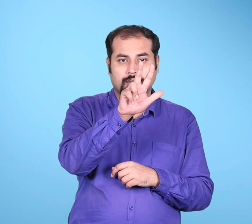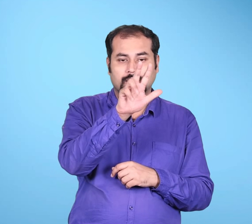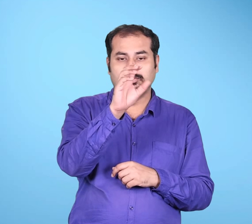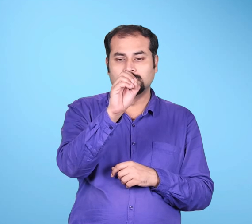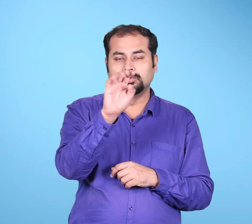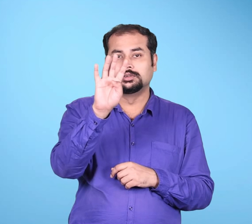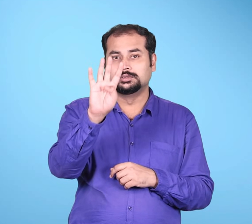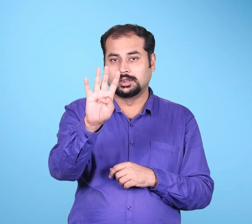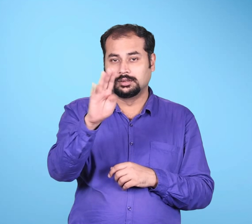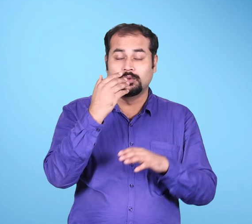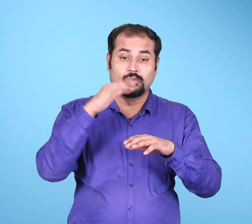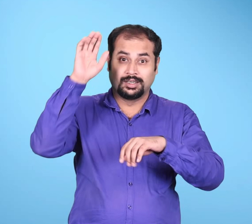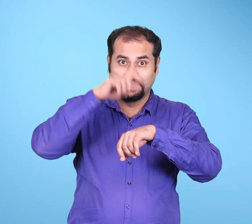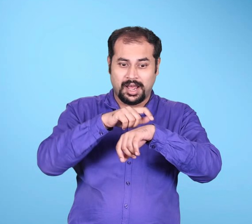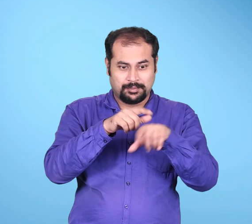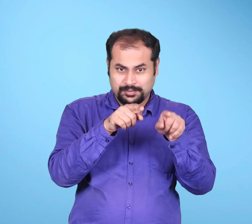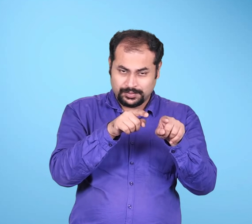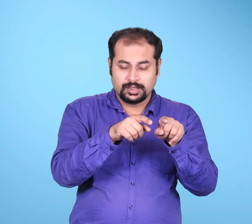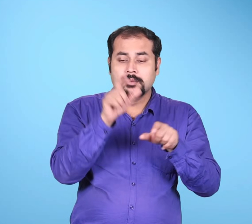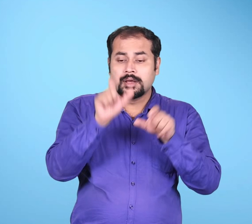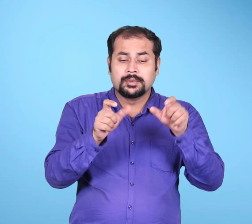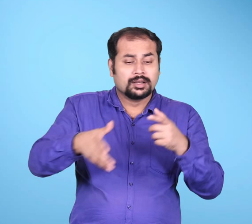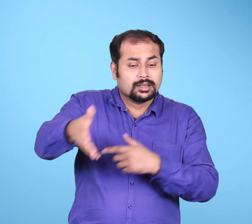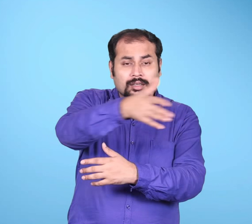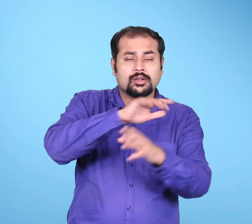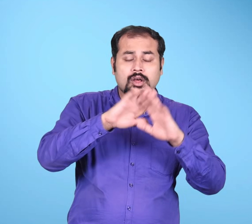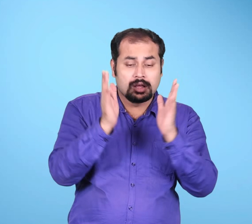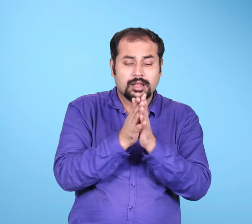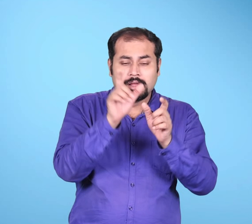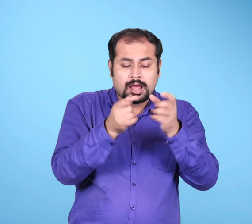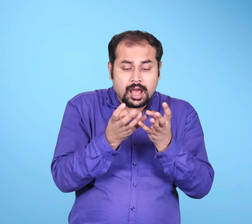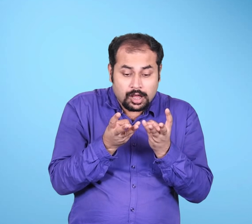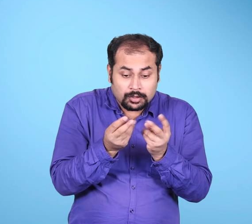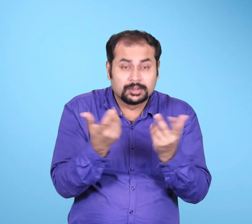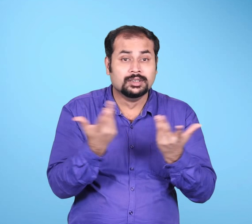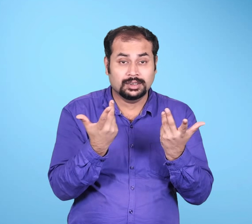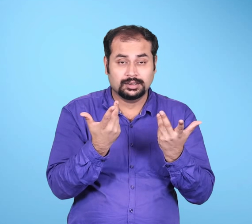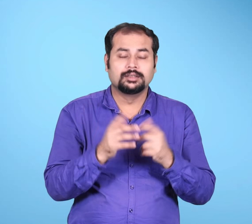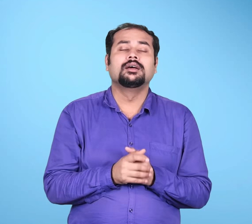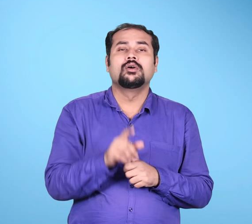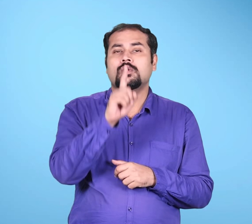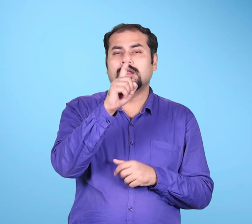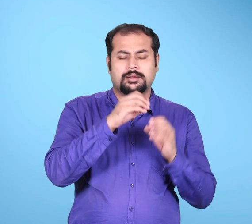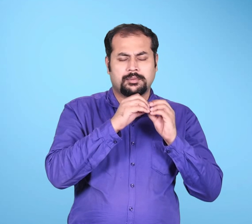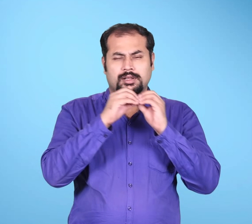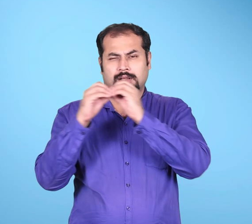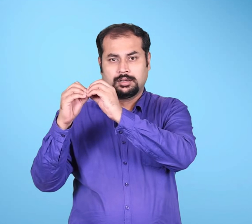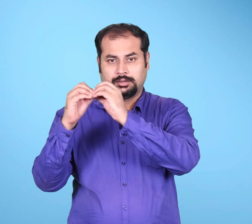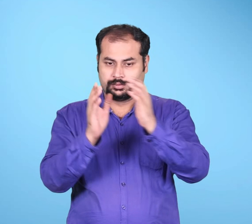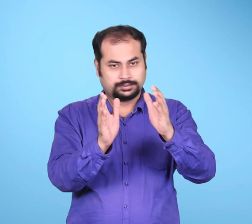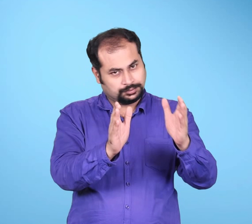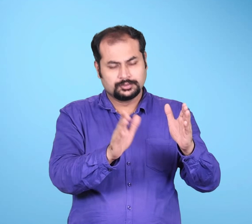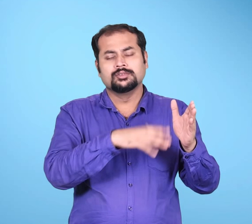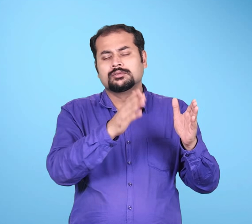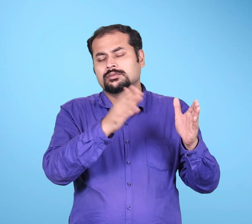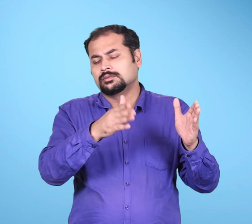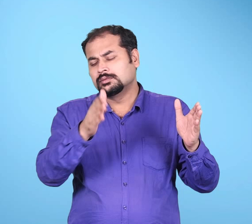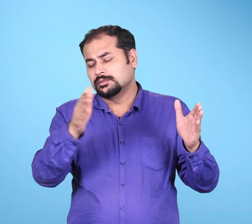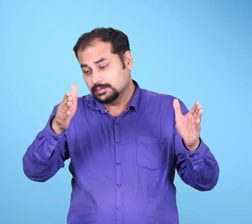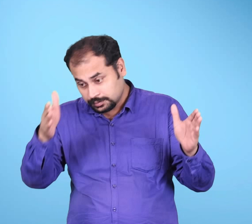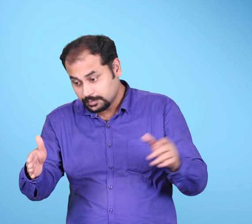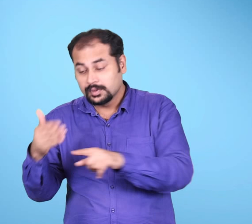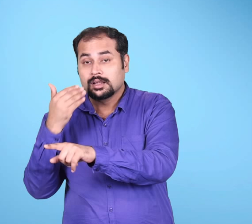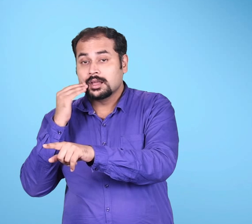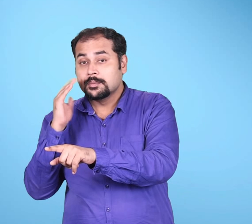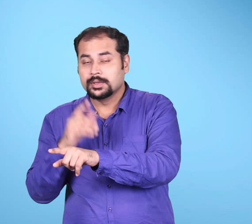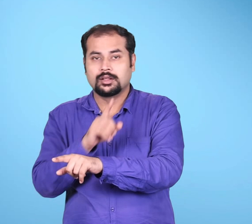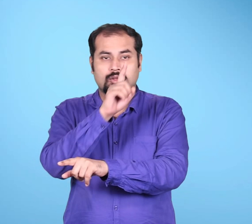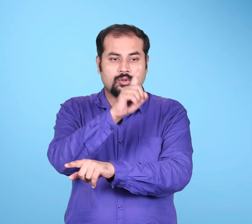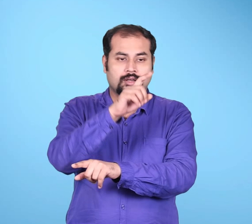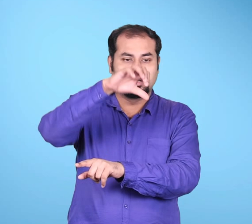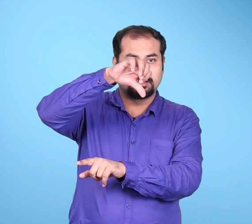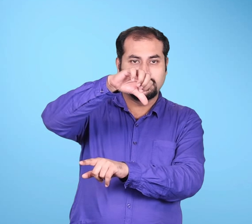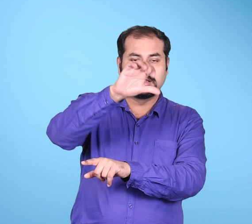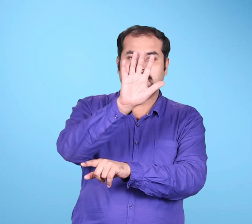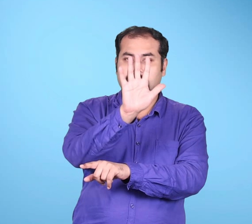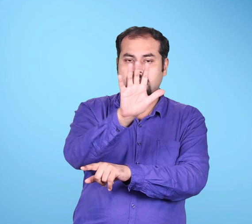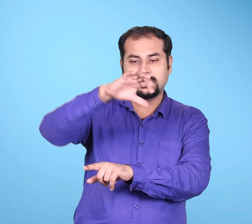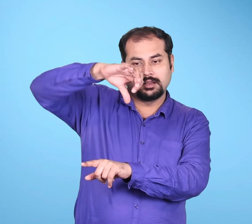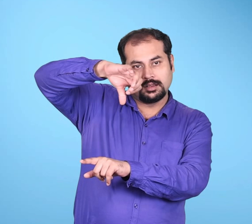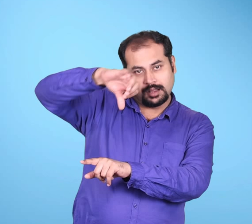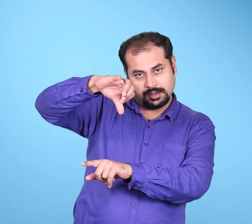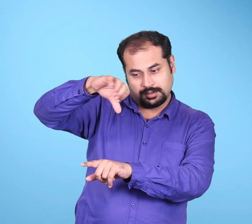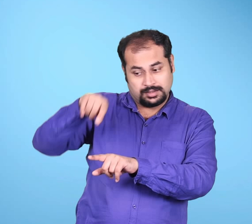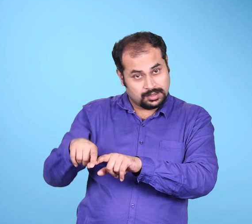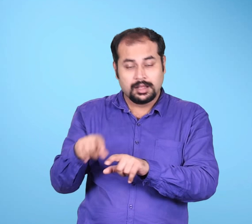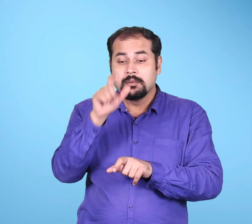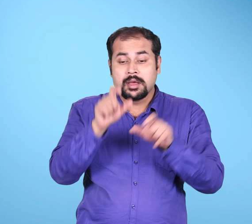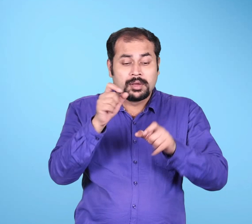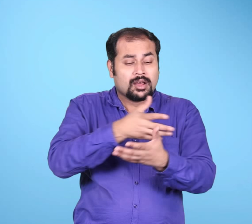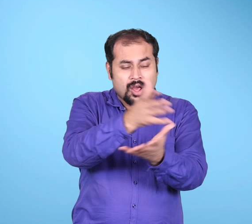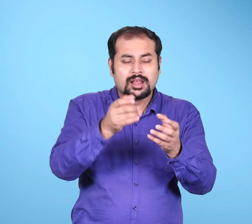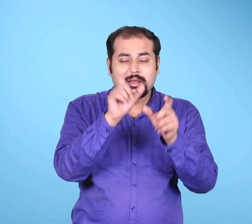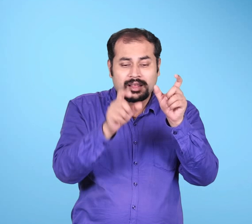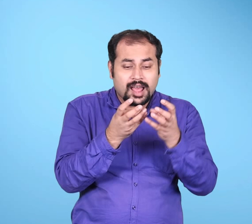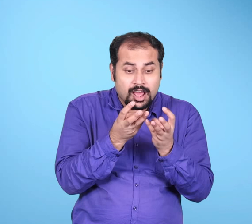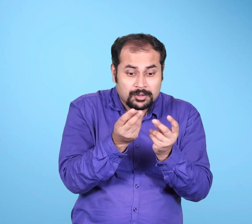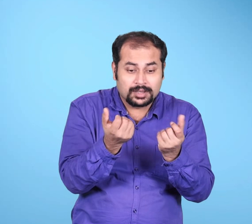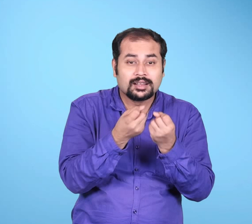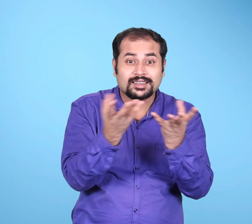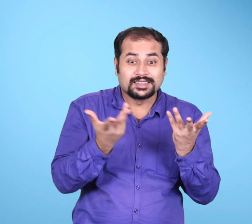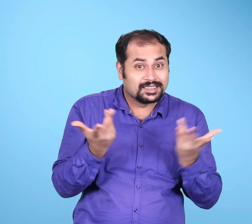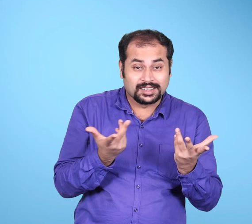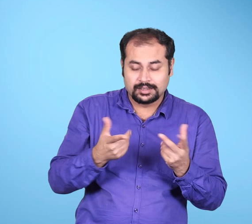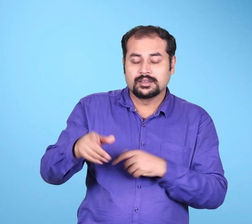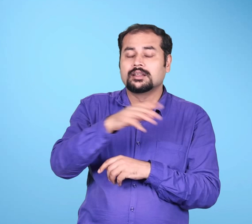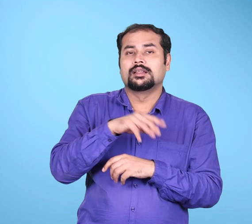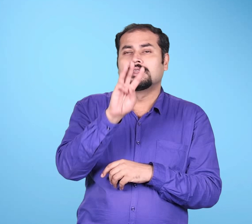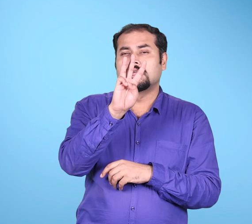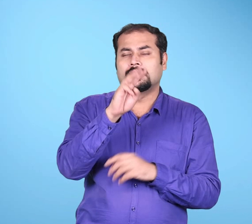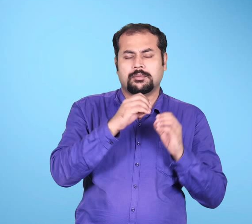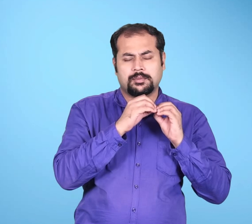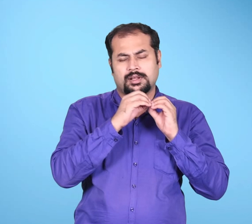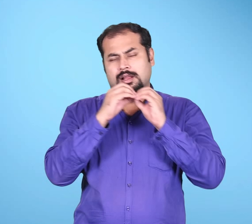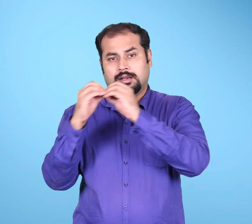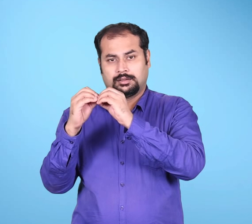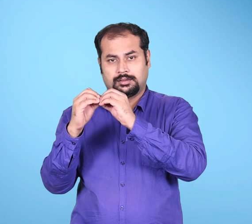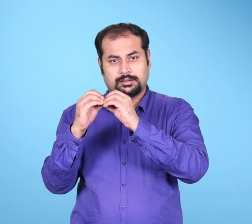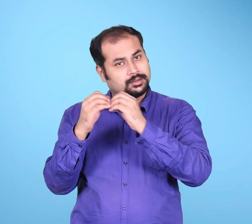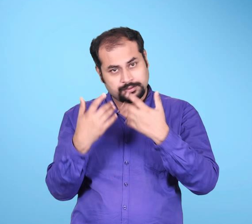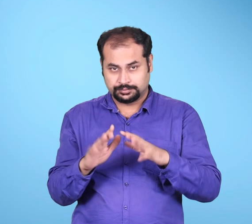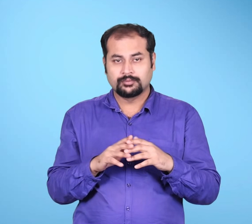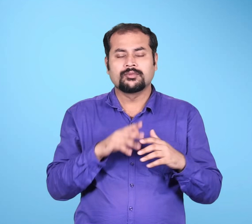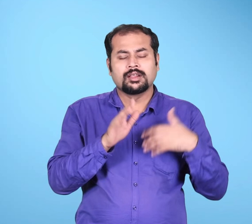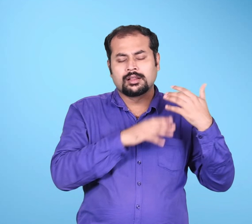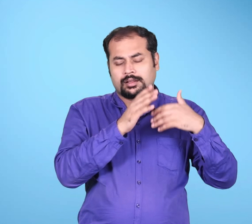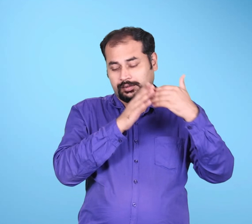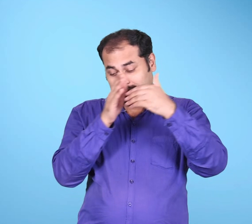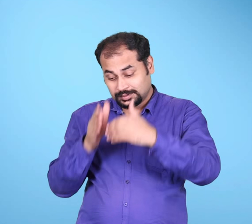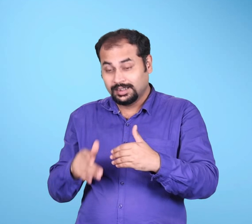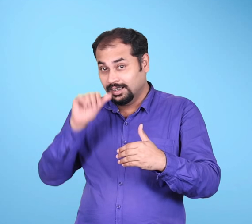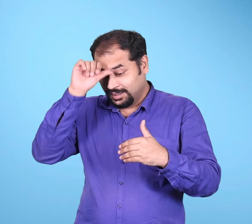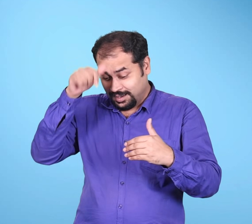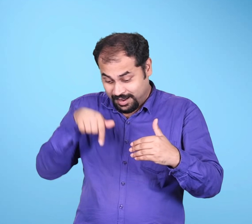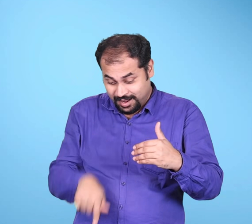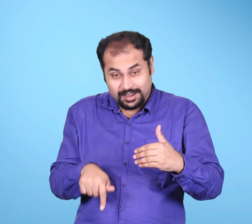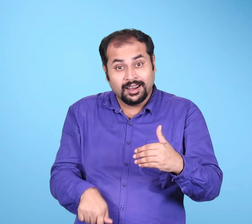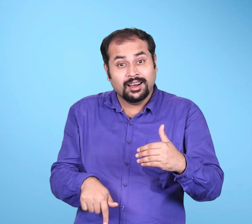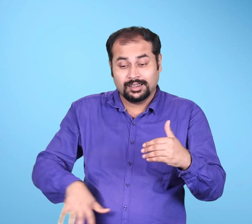of the world in 1804 was one billion and in 1959, the world’s population reached three billion. India’s population as on